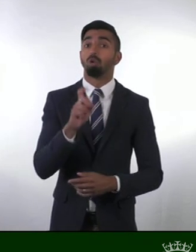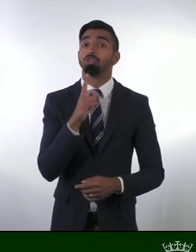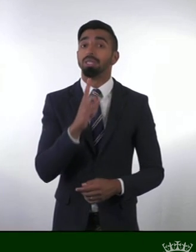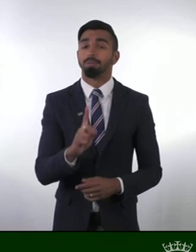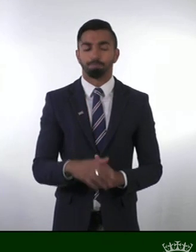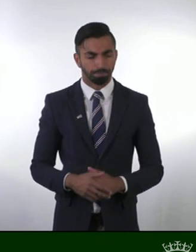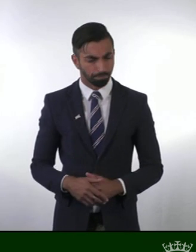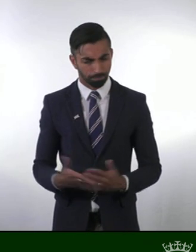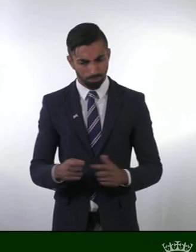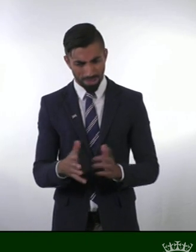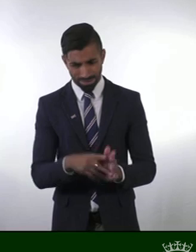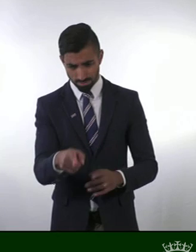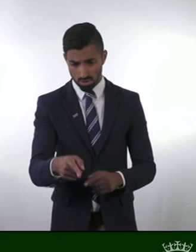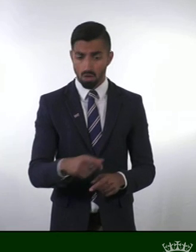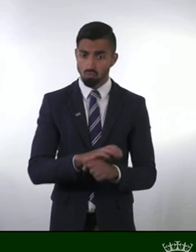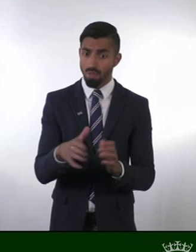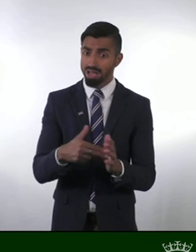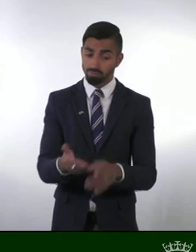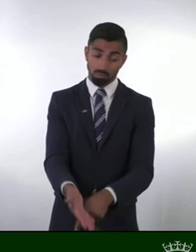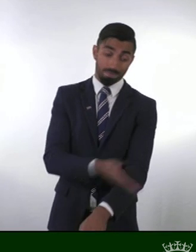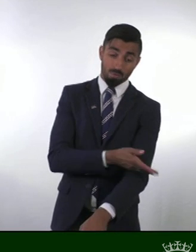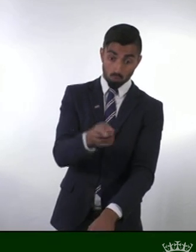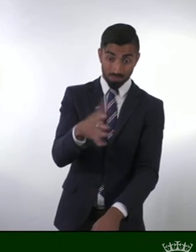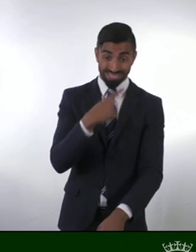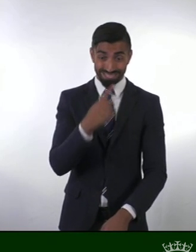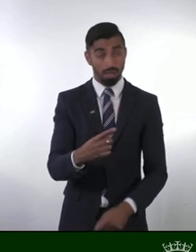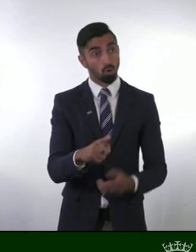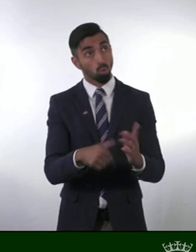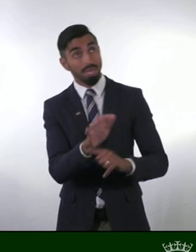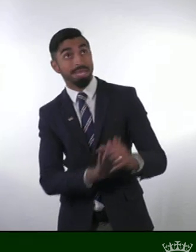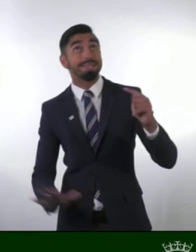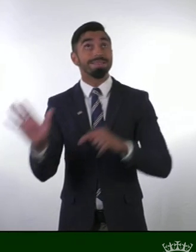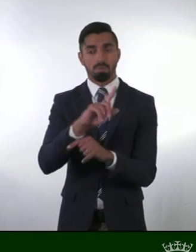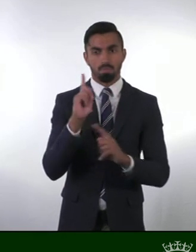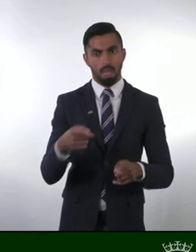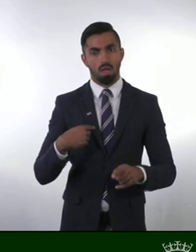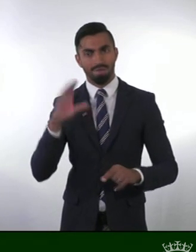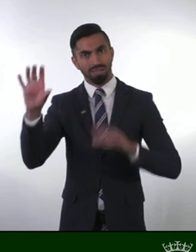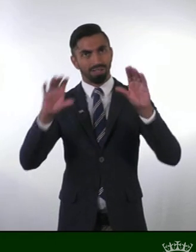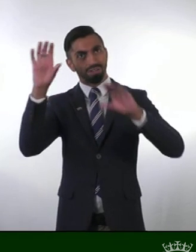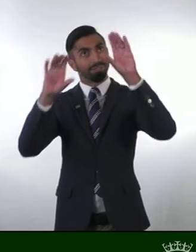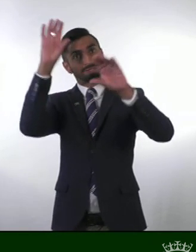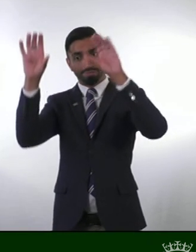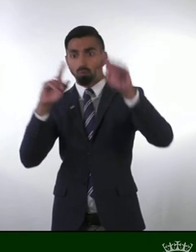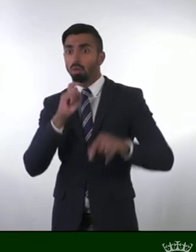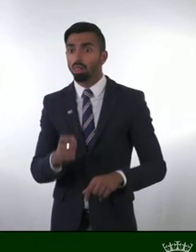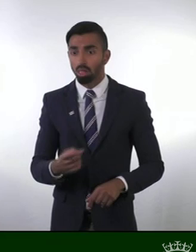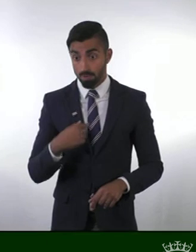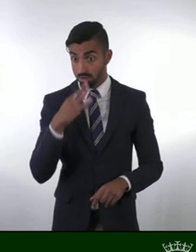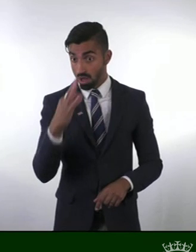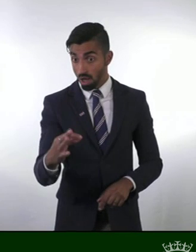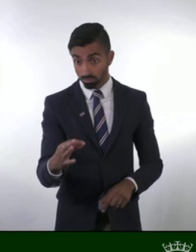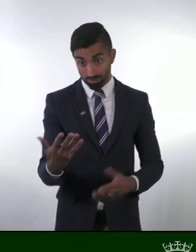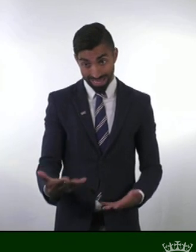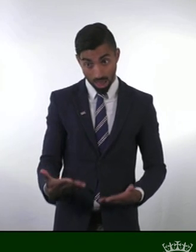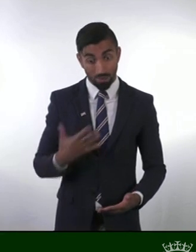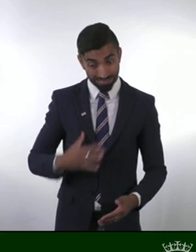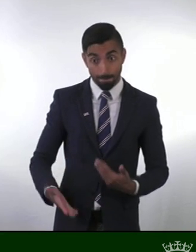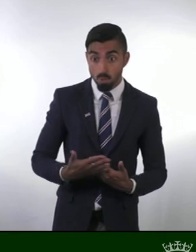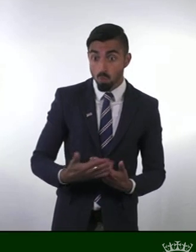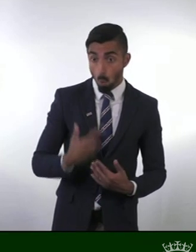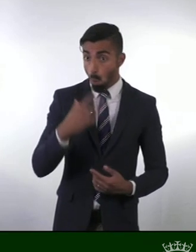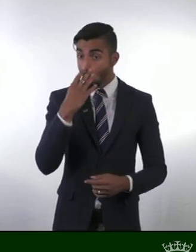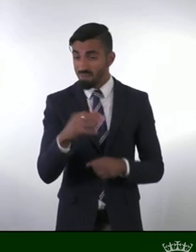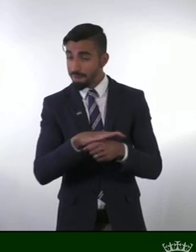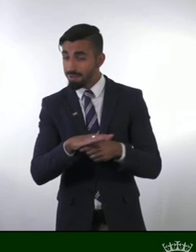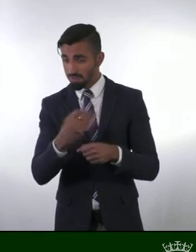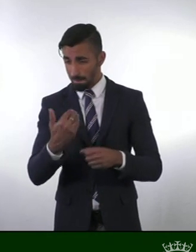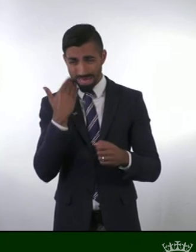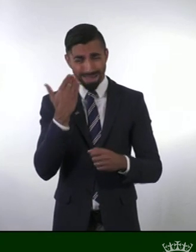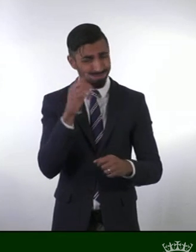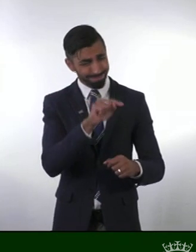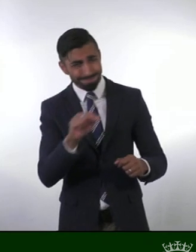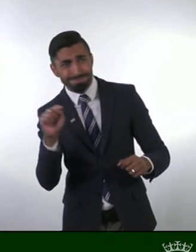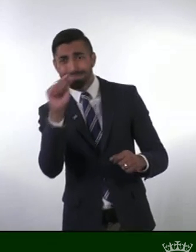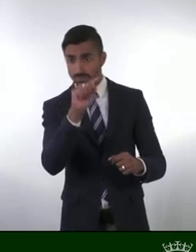This is needed now more than ever. Will he make a firm commitment—and re-commit—to Whitmore Reans, Chapel Ash, Penn Fields and the rest of Wolverhampton, so that they will not just survive but thrive?